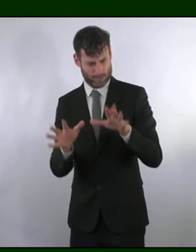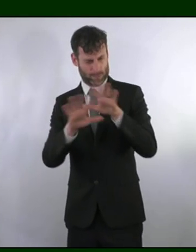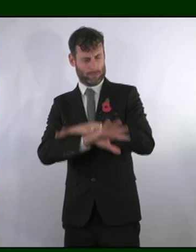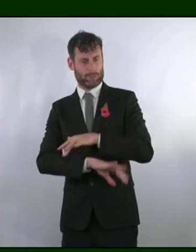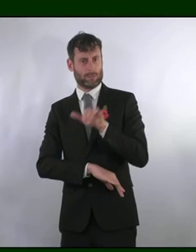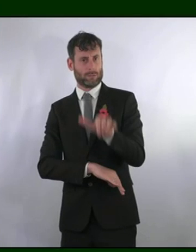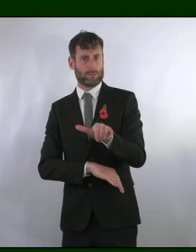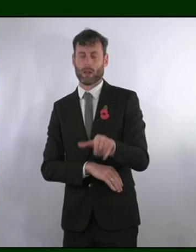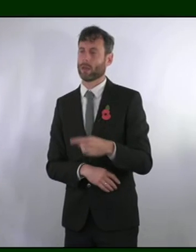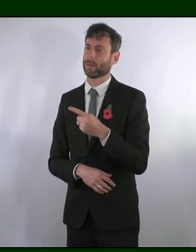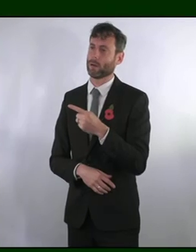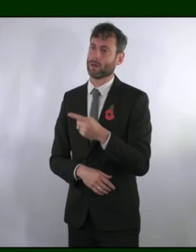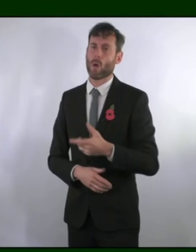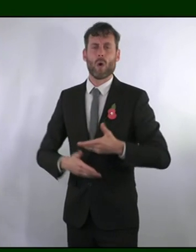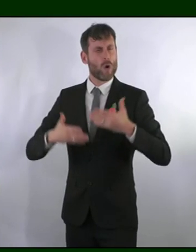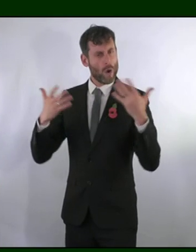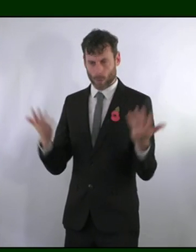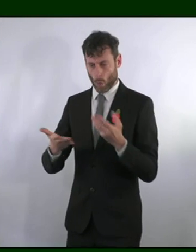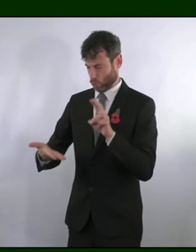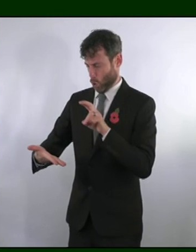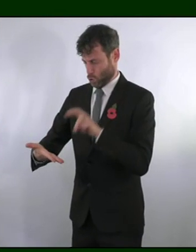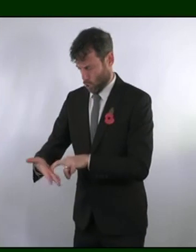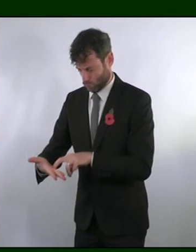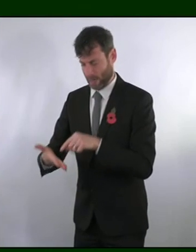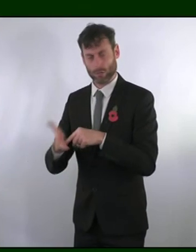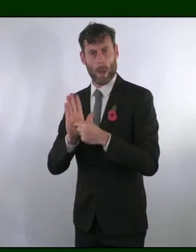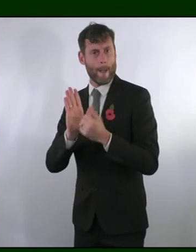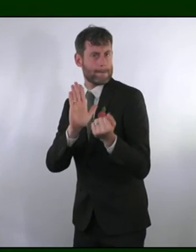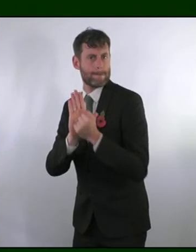Of course we publish all contracts, and quite right.